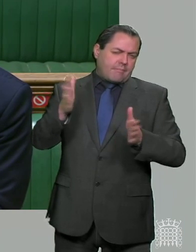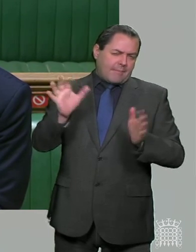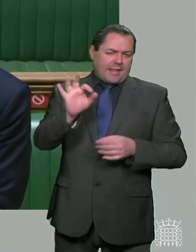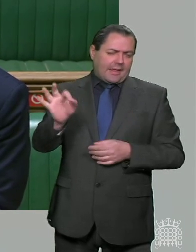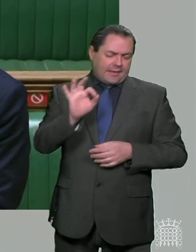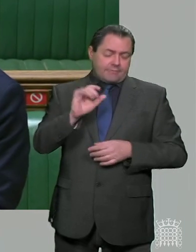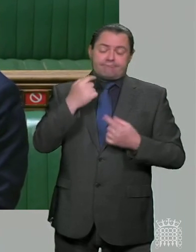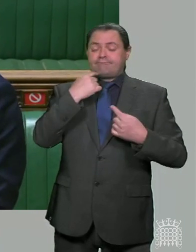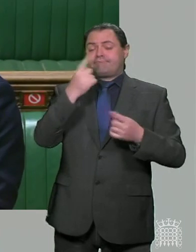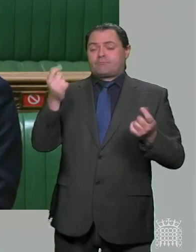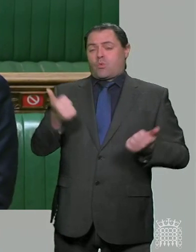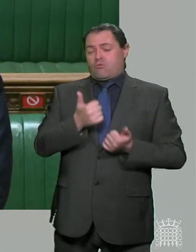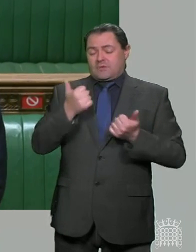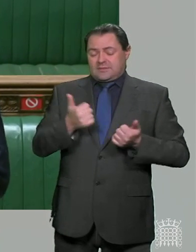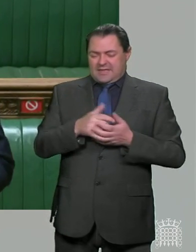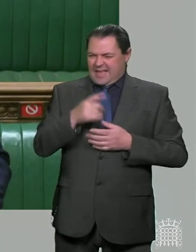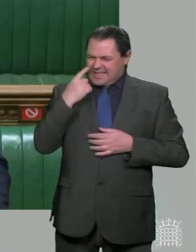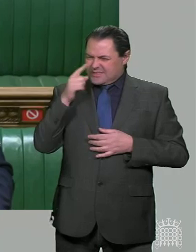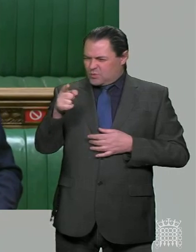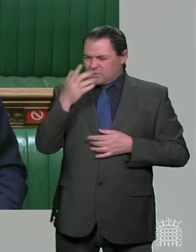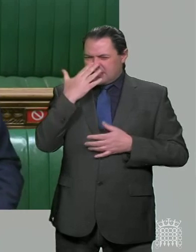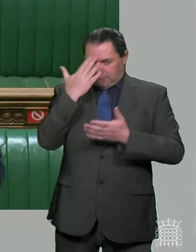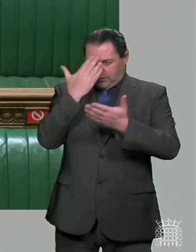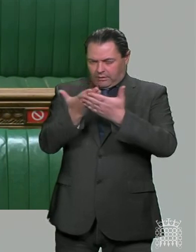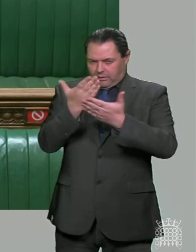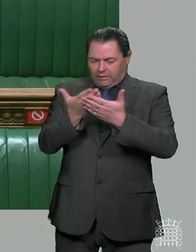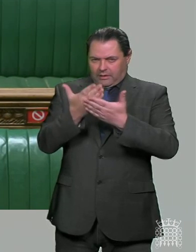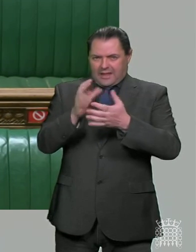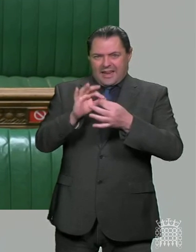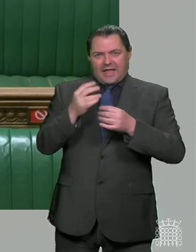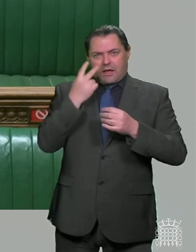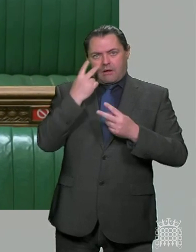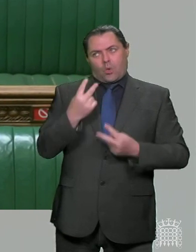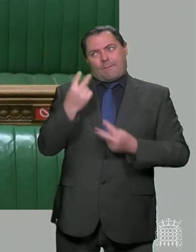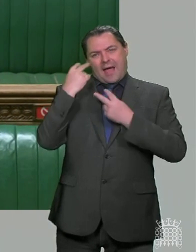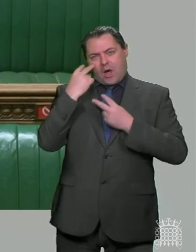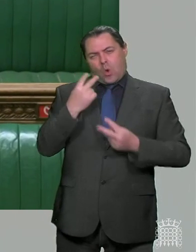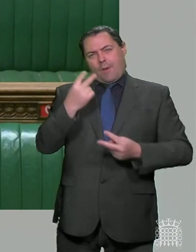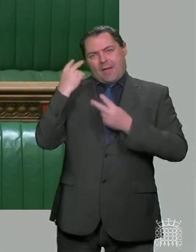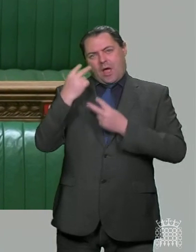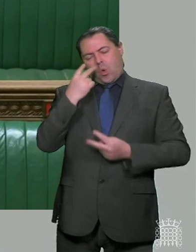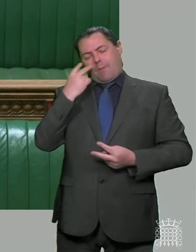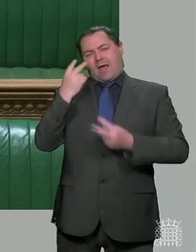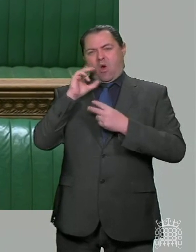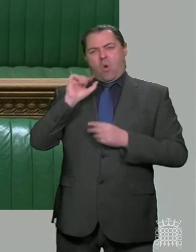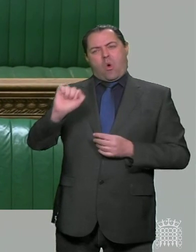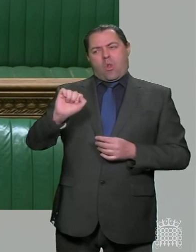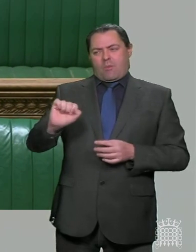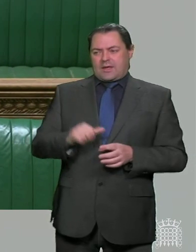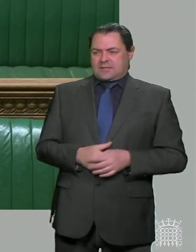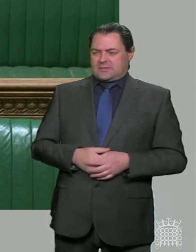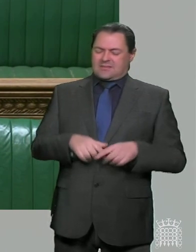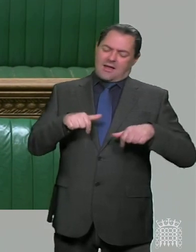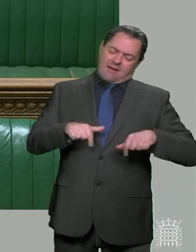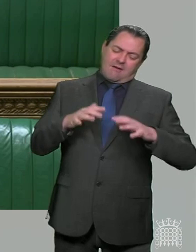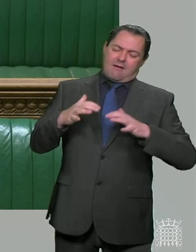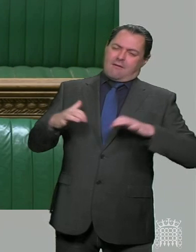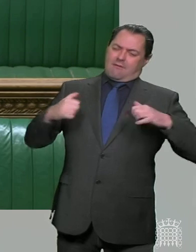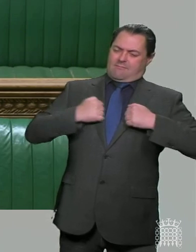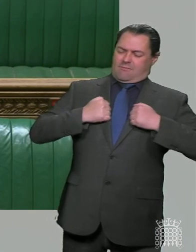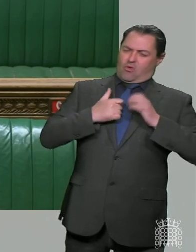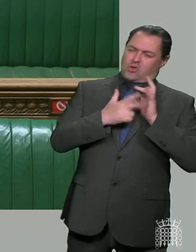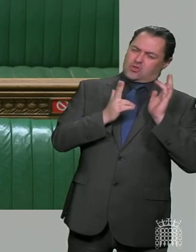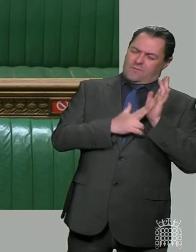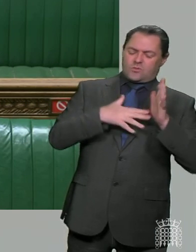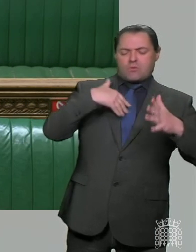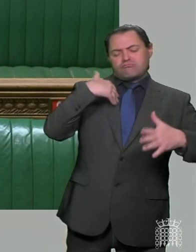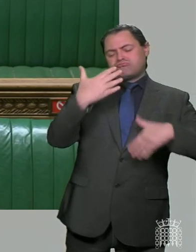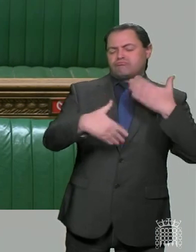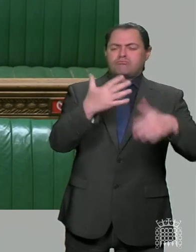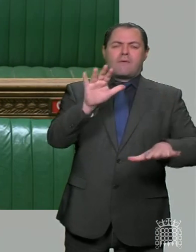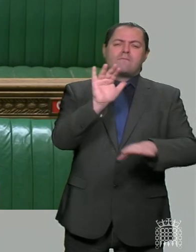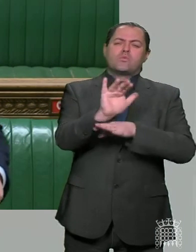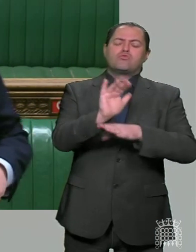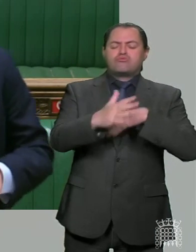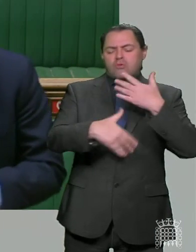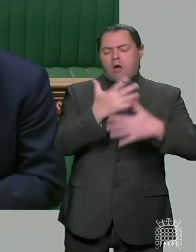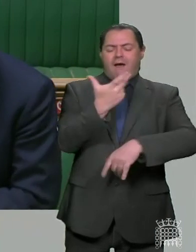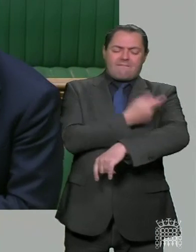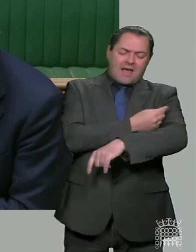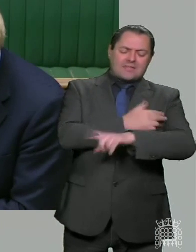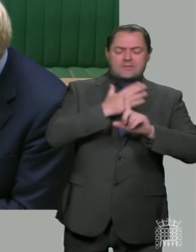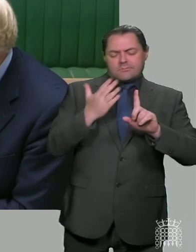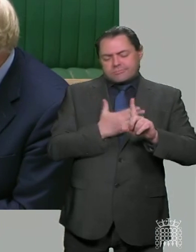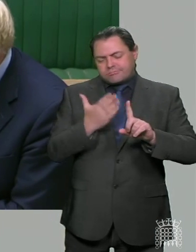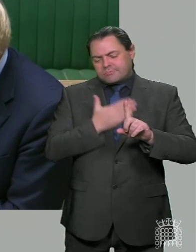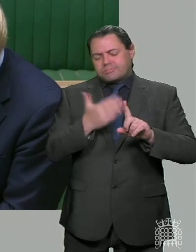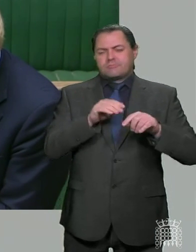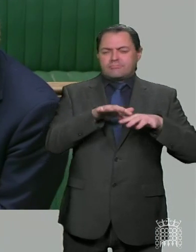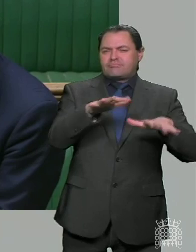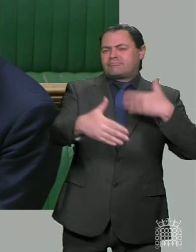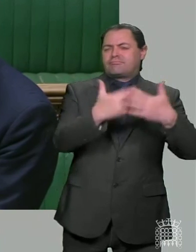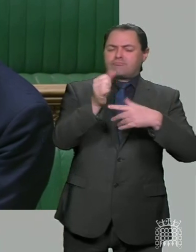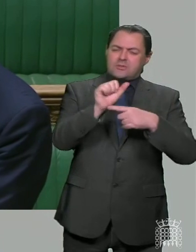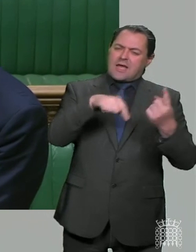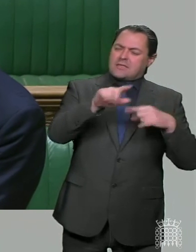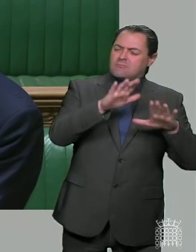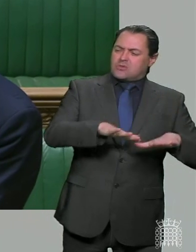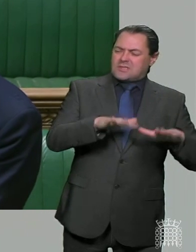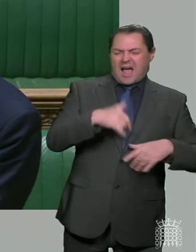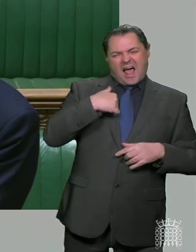I notice that the right honourable and learned Gentleman is fixated, as ever, on the rear-view mirror, while we on this side of the House are getting on with our job of rolling out the vaccines, making sure that we protect the people of this country.